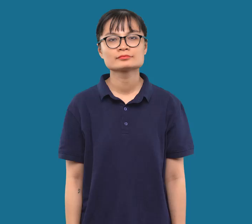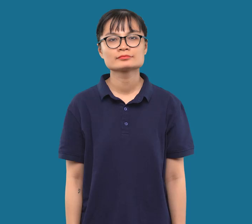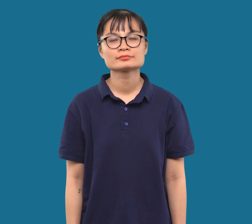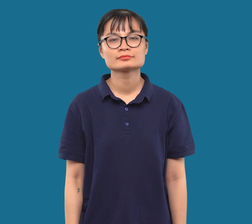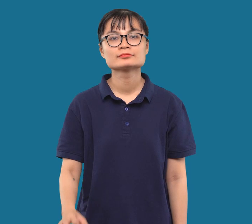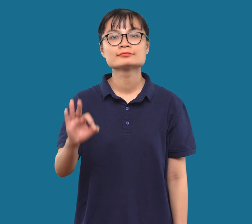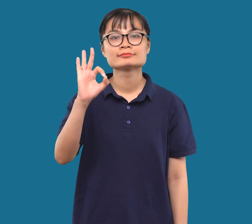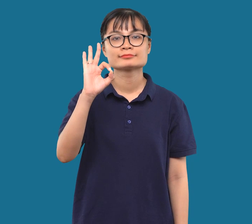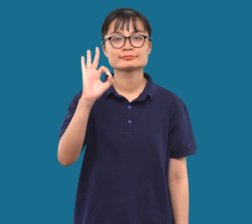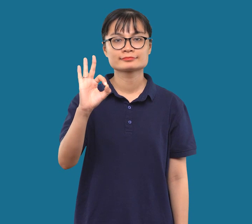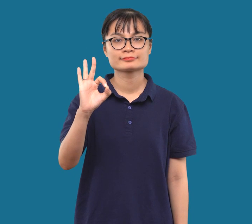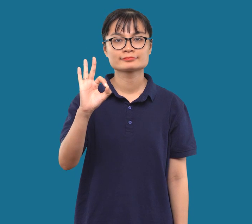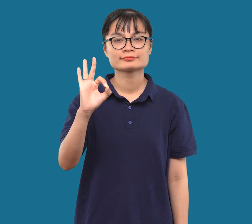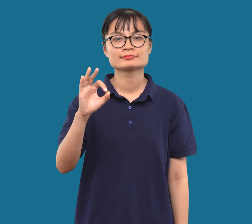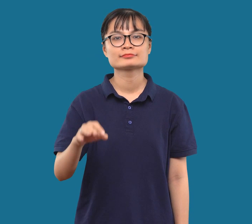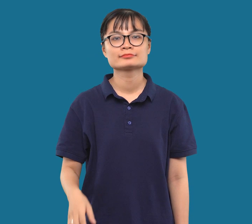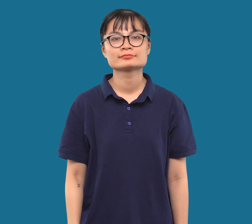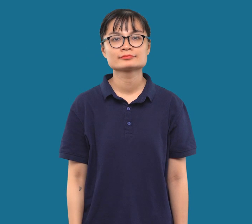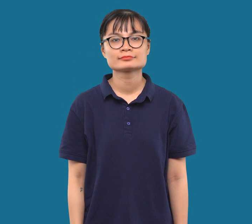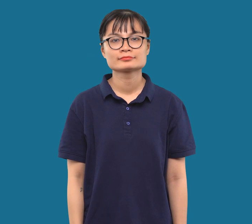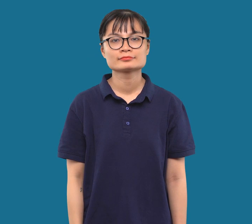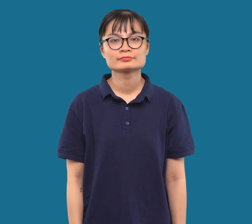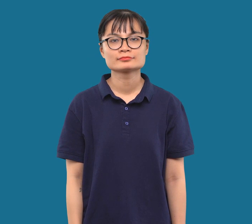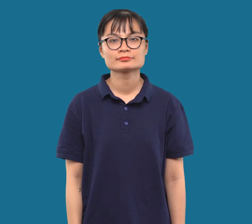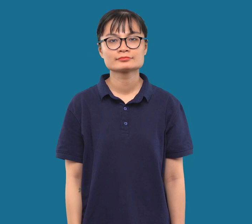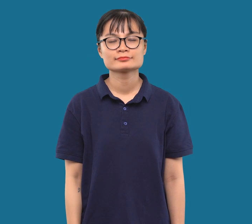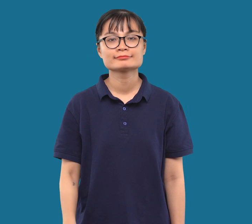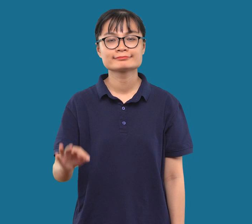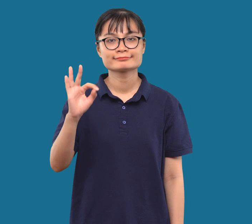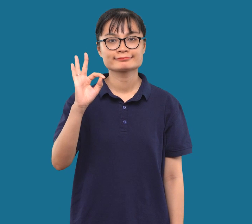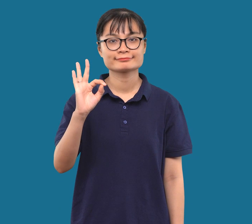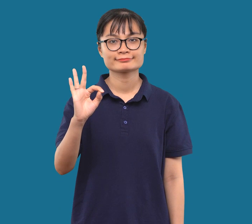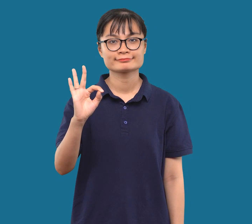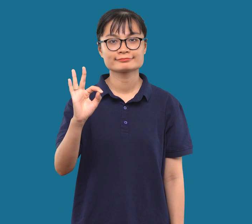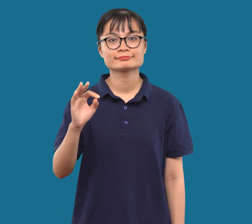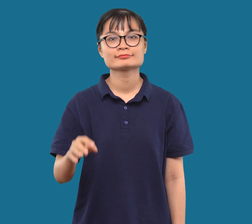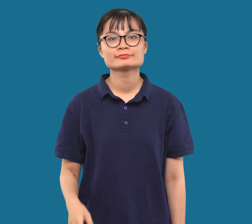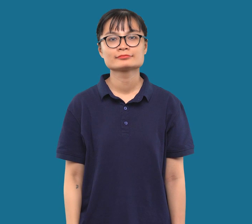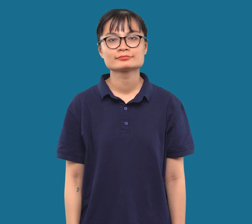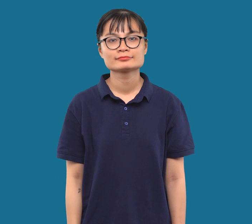t